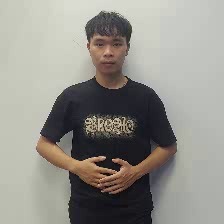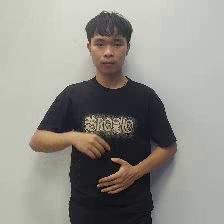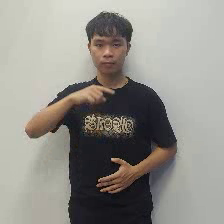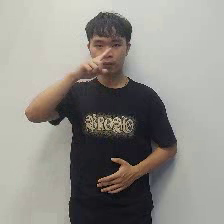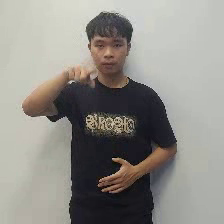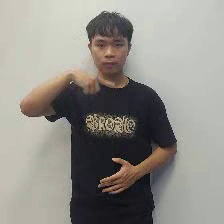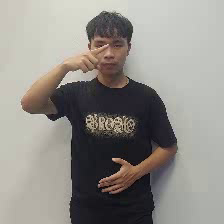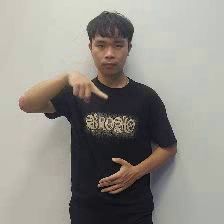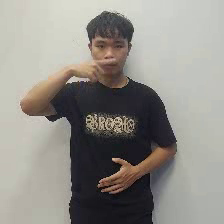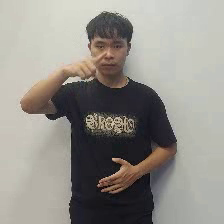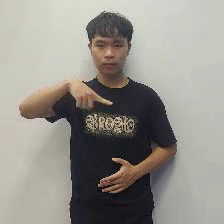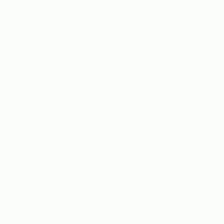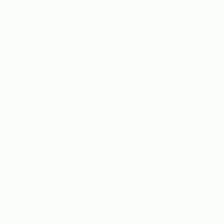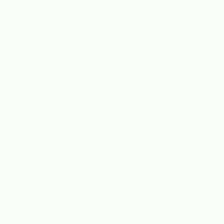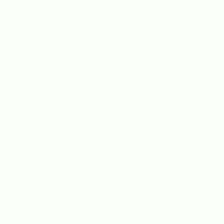Nói